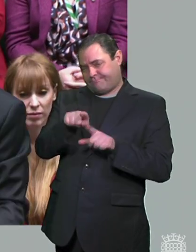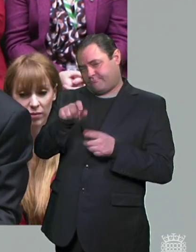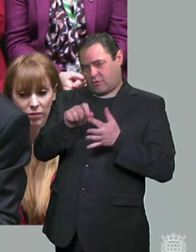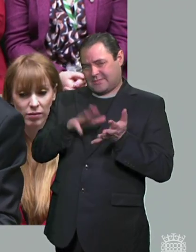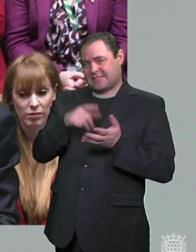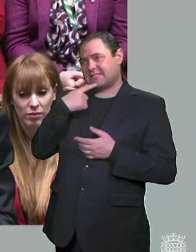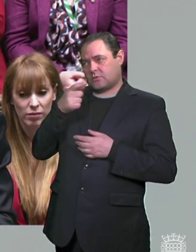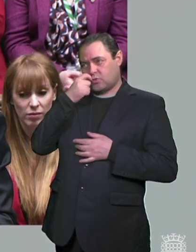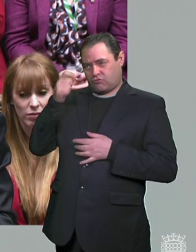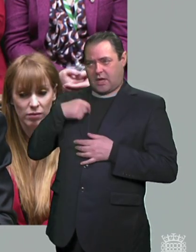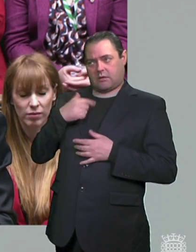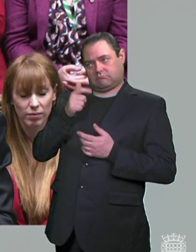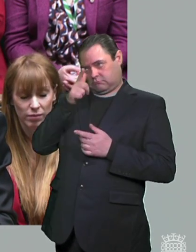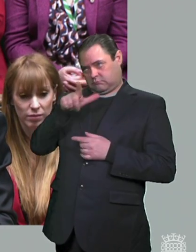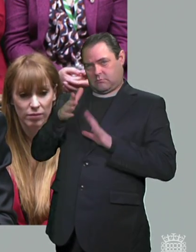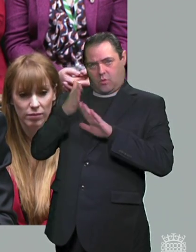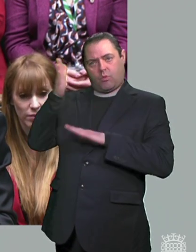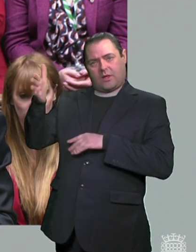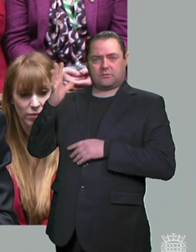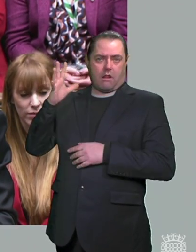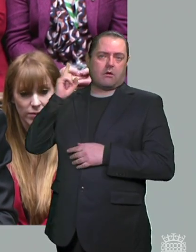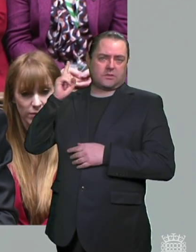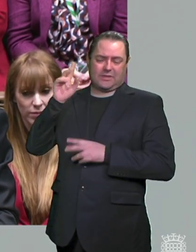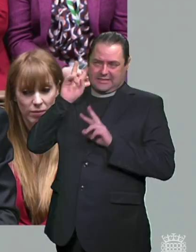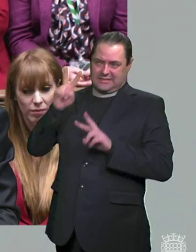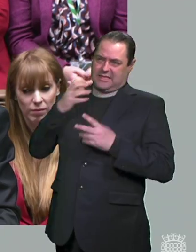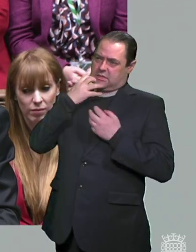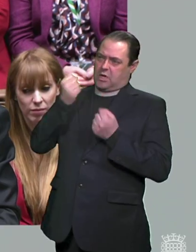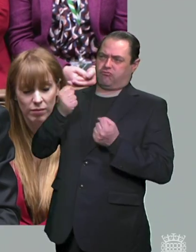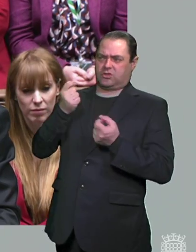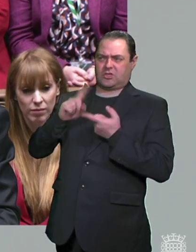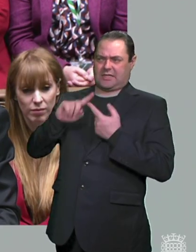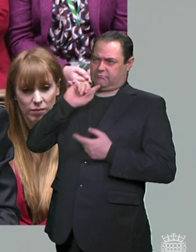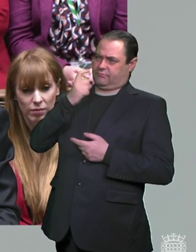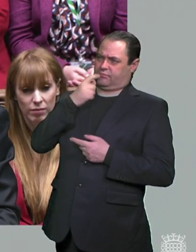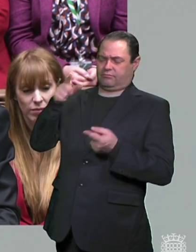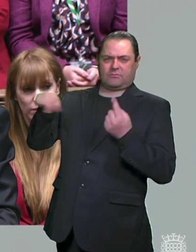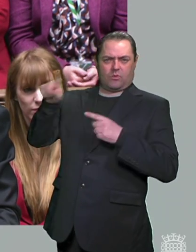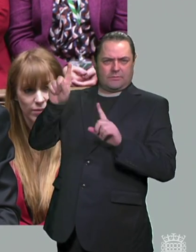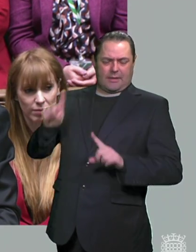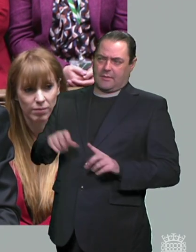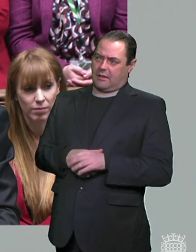I had the privilege last week of seeing first-hand the courage and resilience of the Ukrainian people.